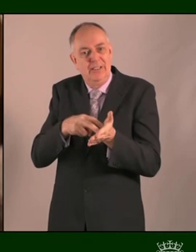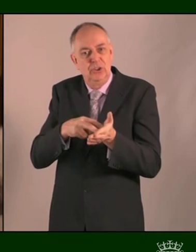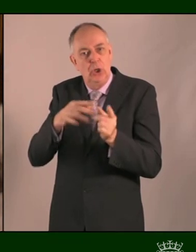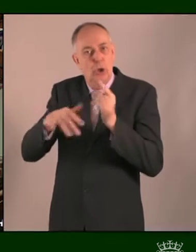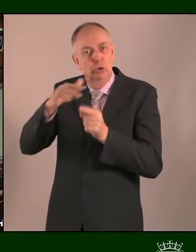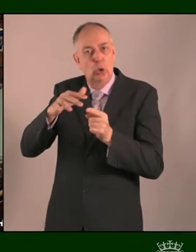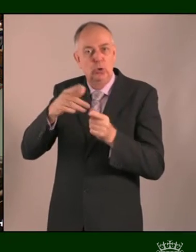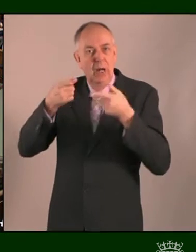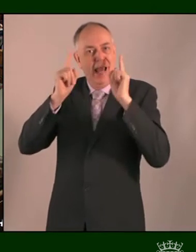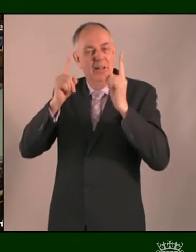in the north-east?